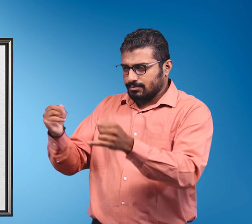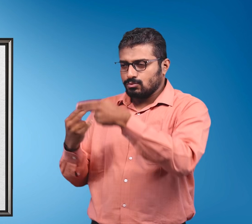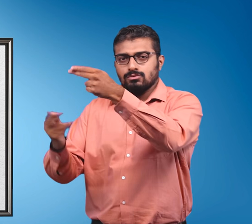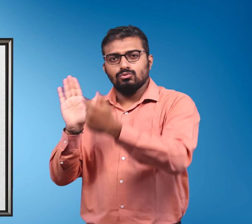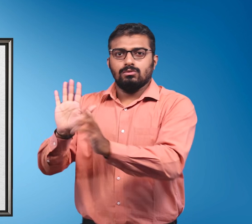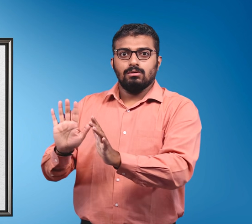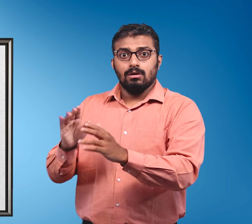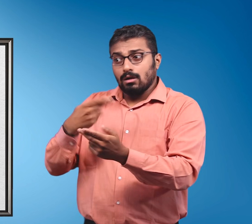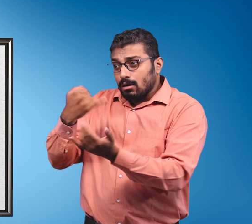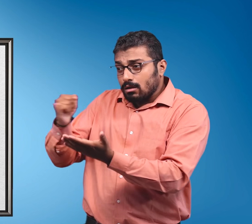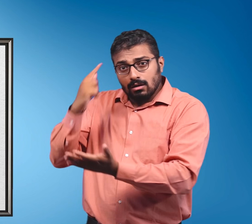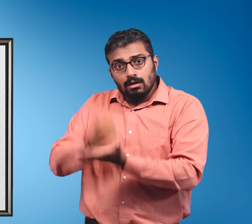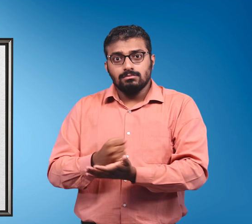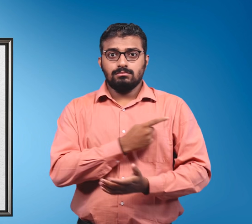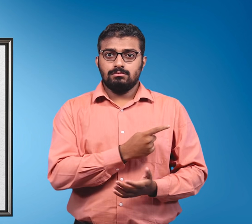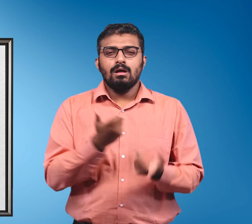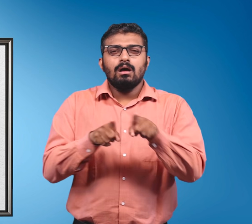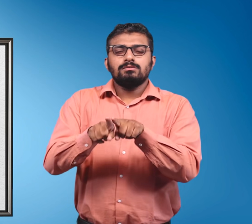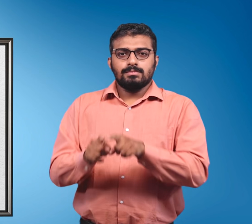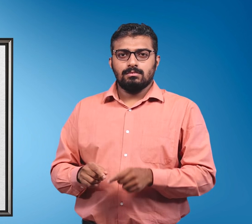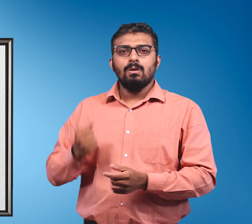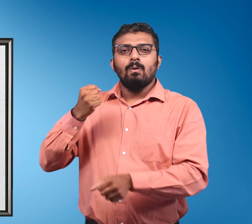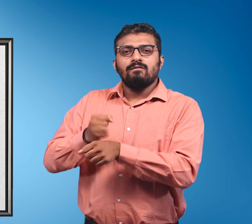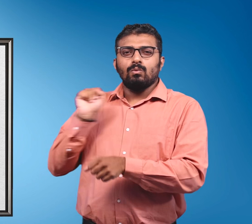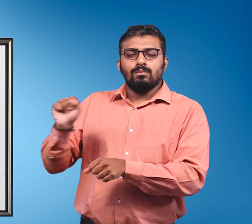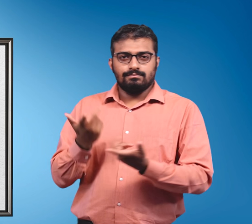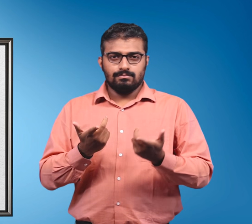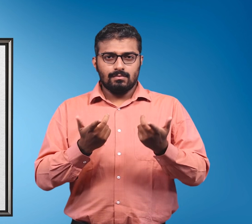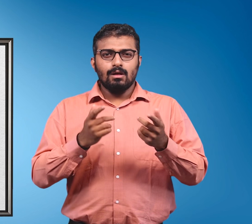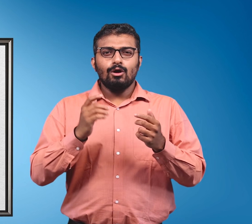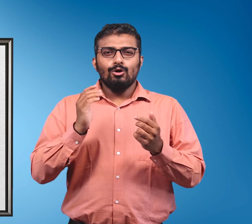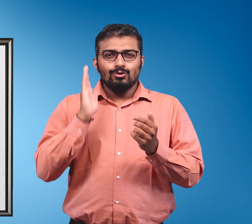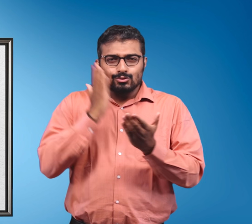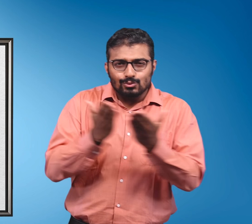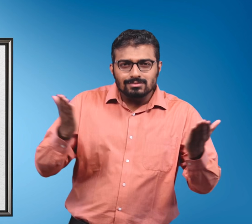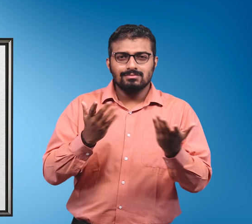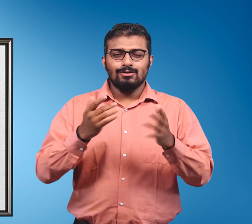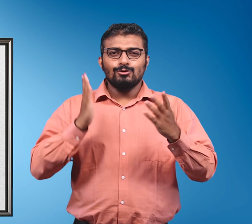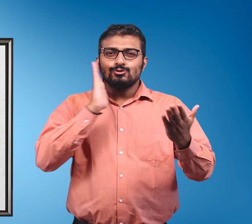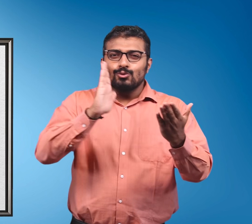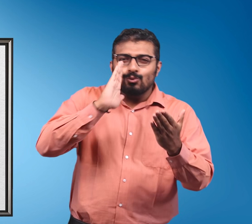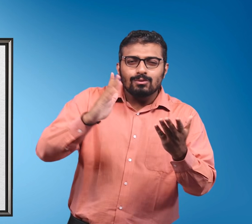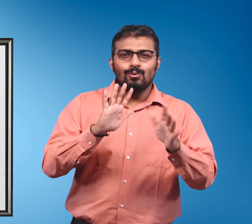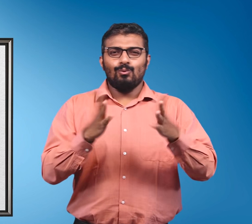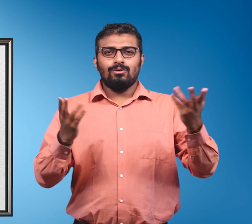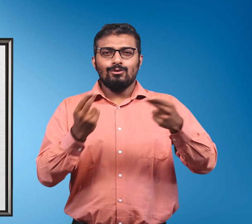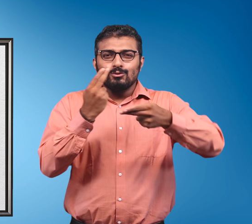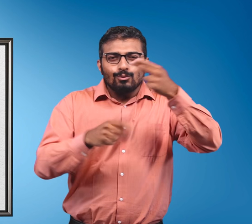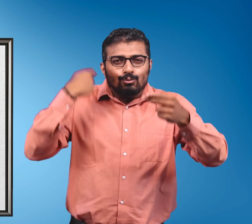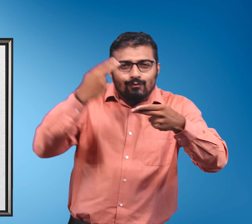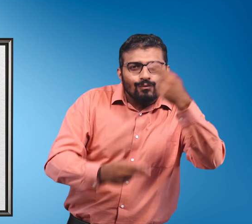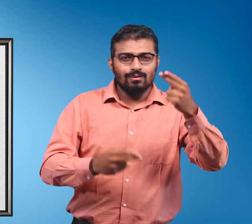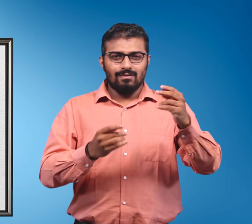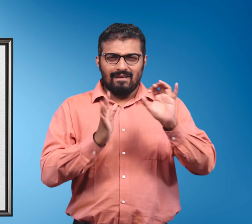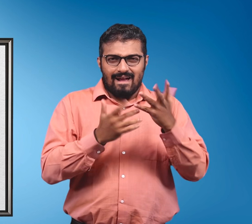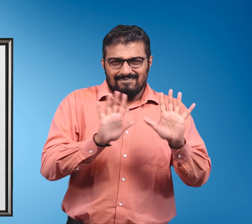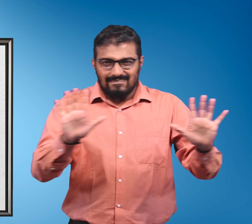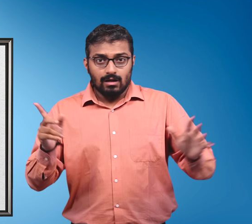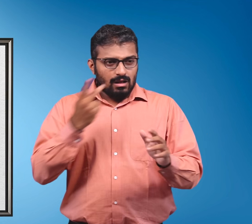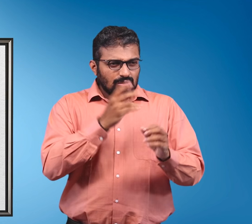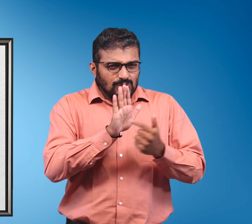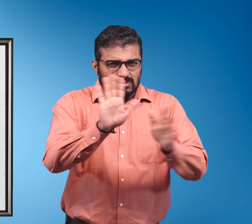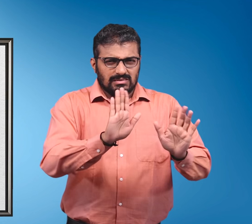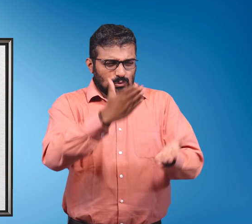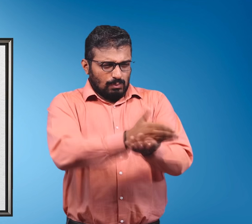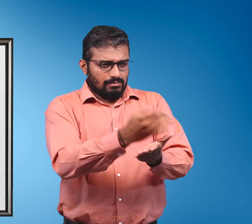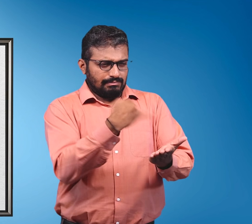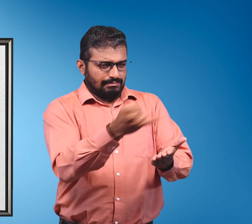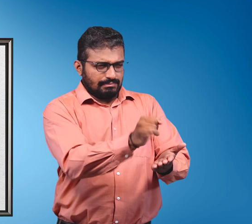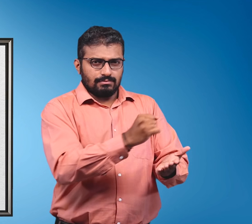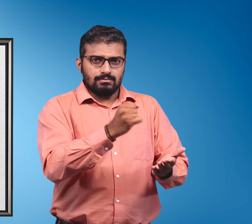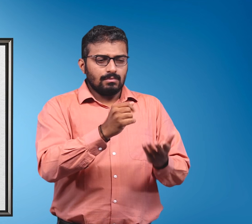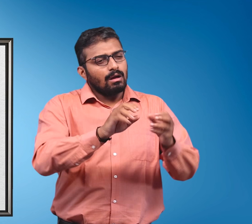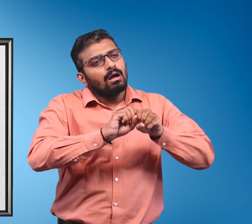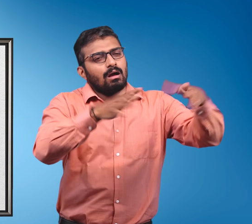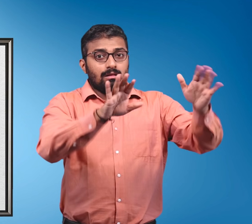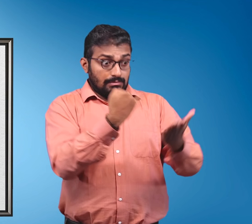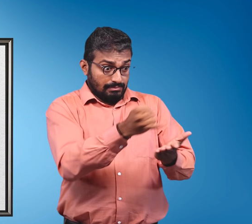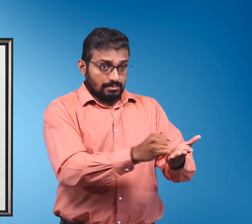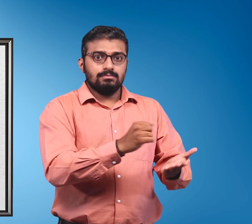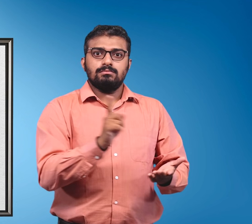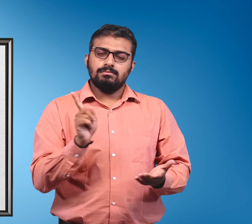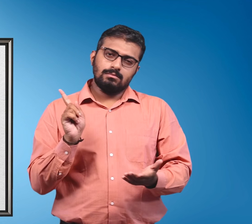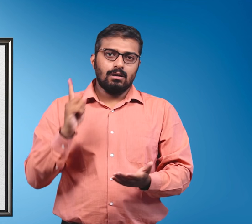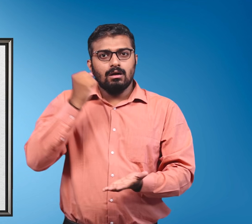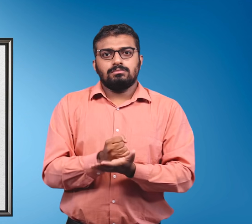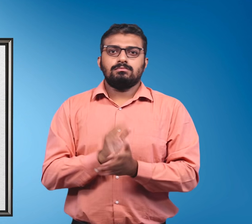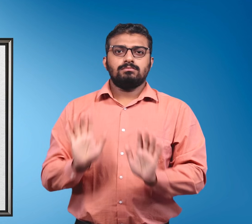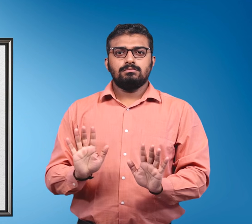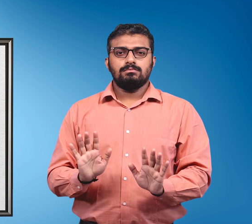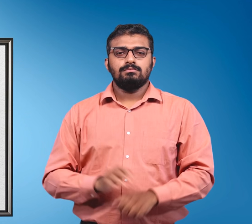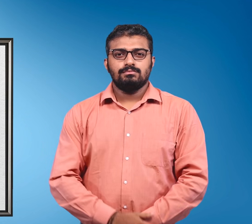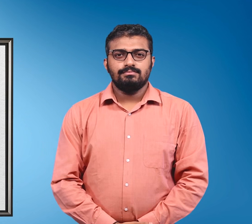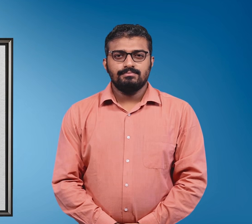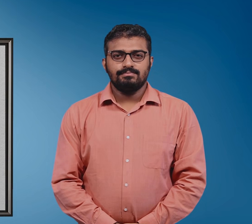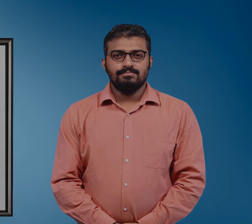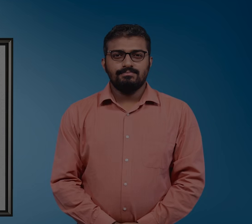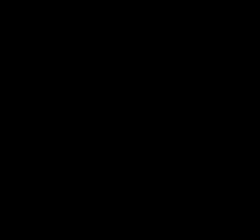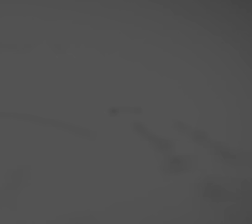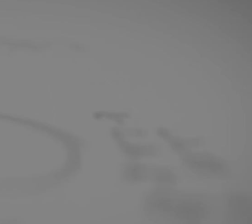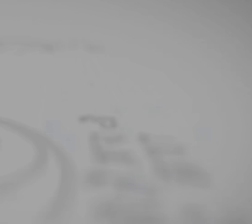For example, if the government prevents either a news item, or scenes from a movie, or the lyrics of a song, etc. from being shared with the larger public, it would be censorship.